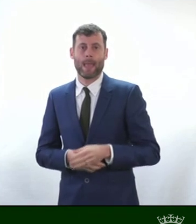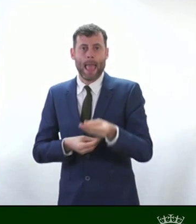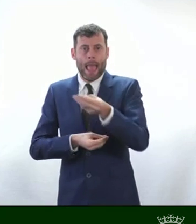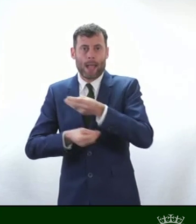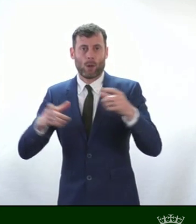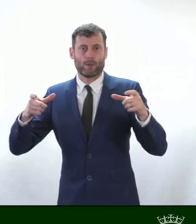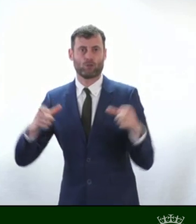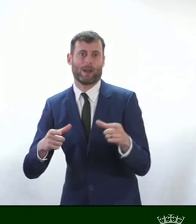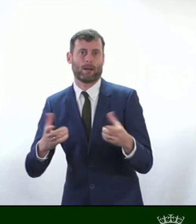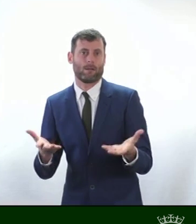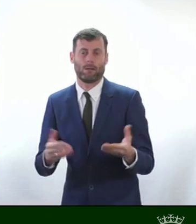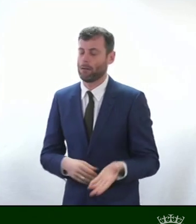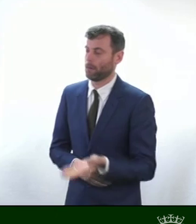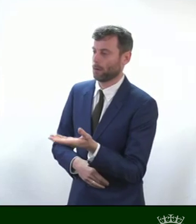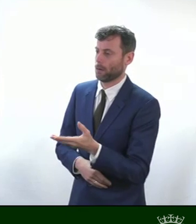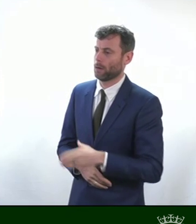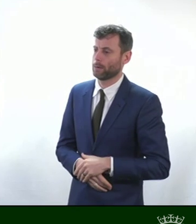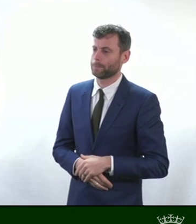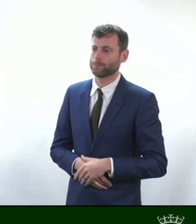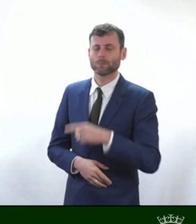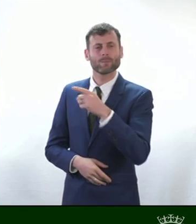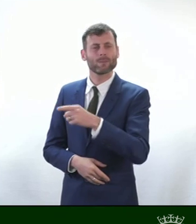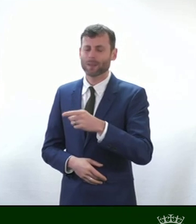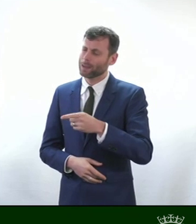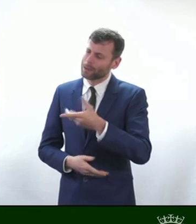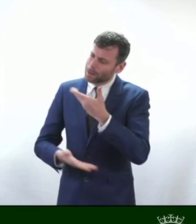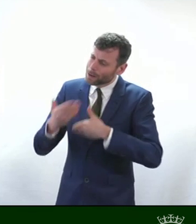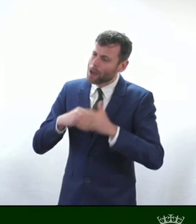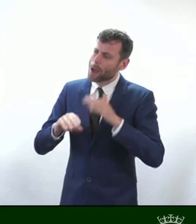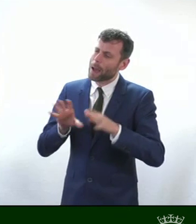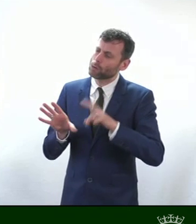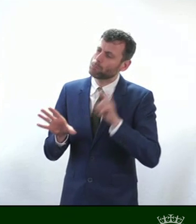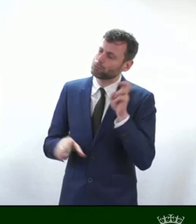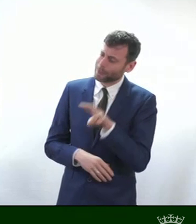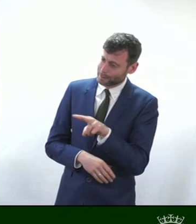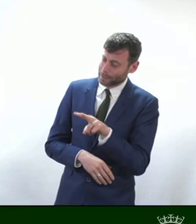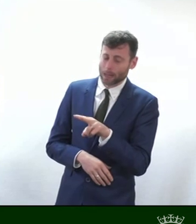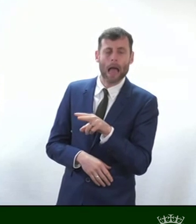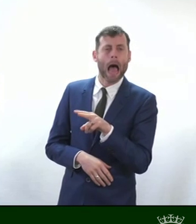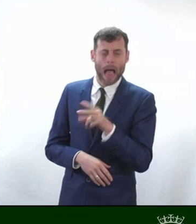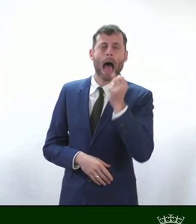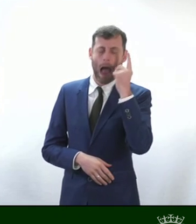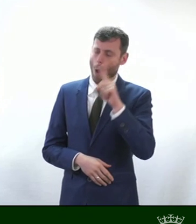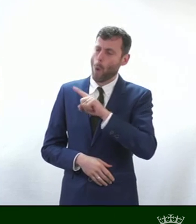The more the right hon. and learned Gentleman talks about Brexit, the more I can see why he tried to avoid the subject for the past year.